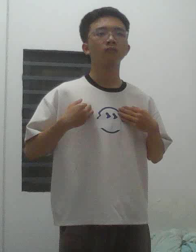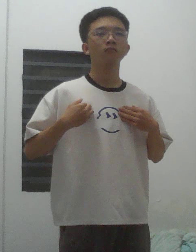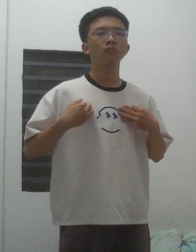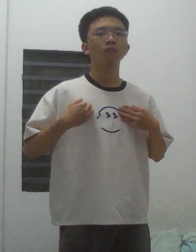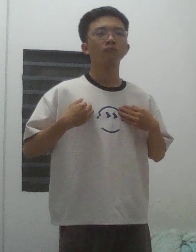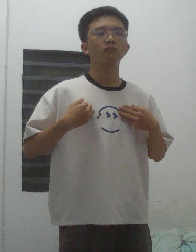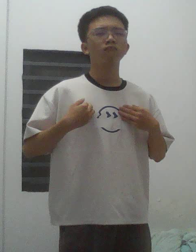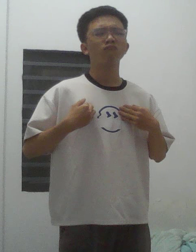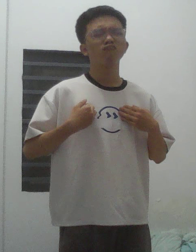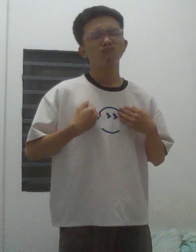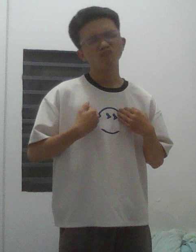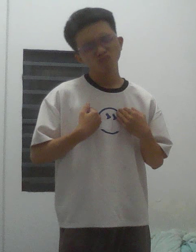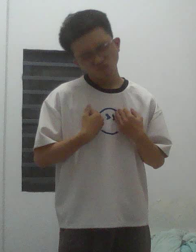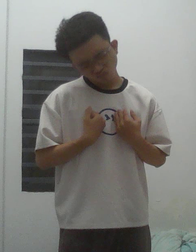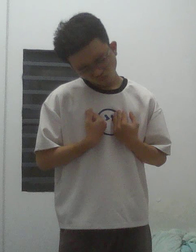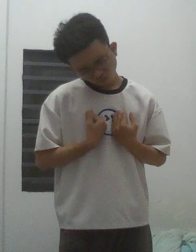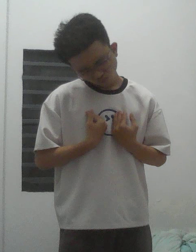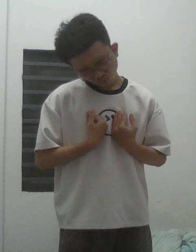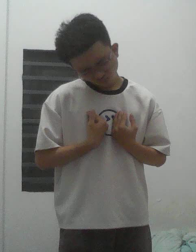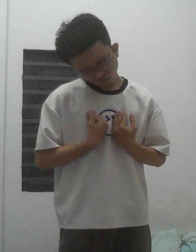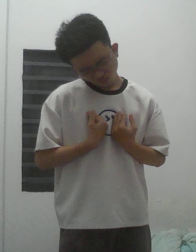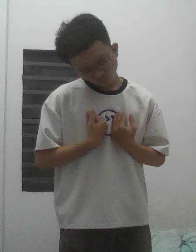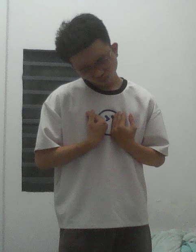met